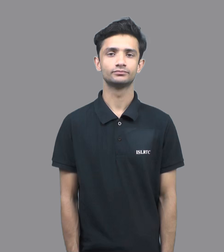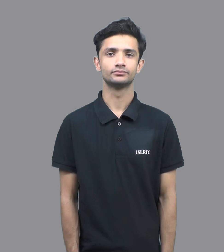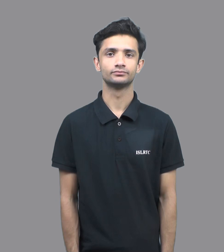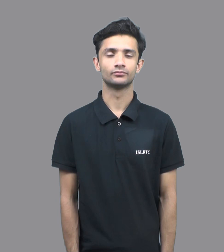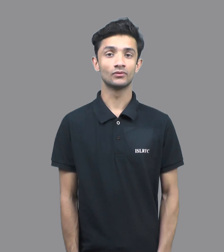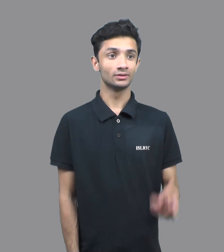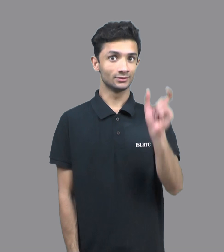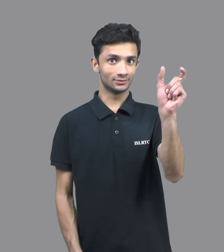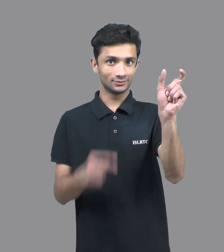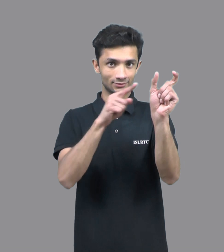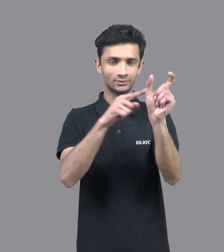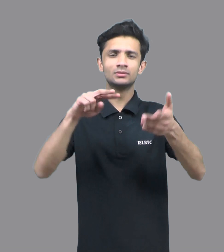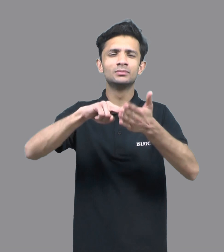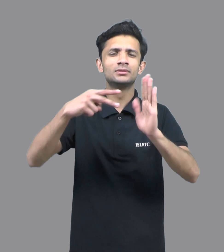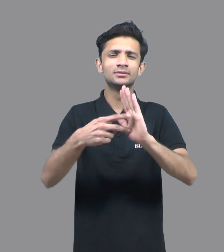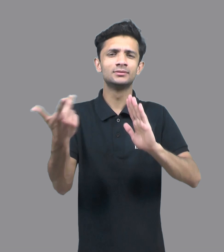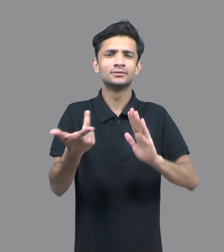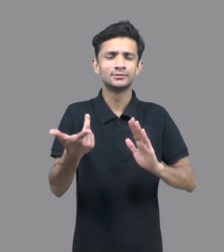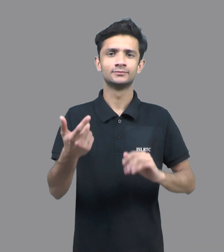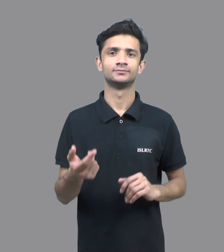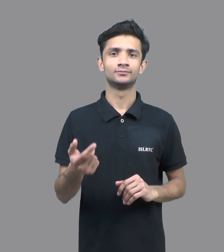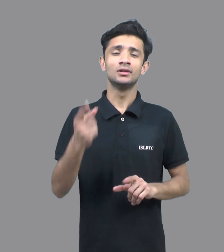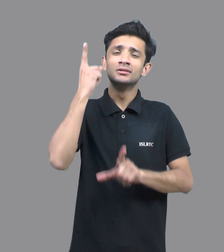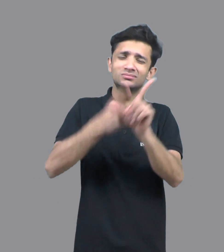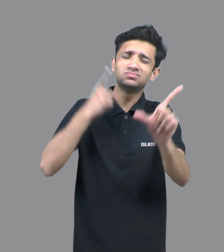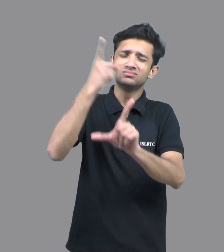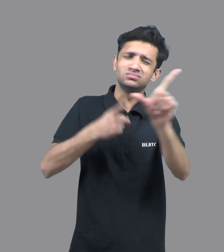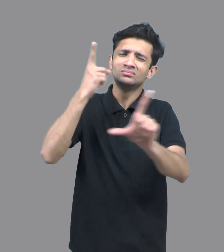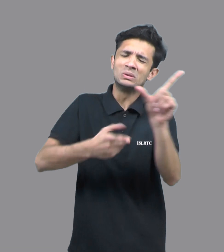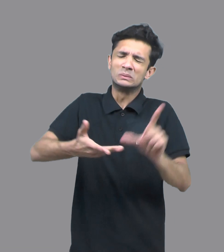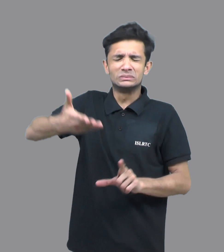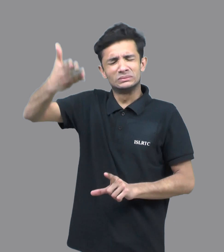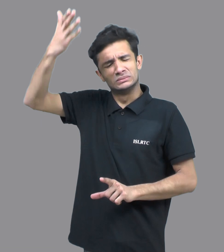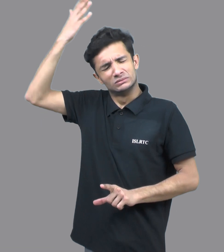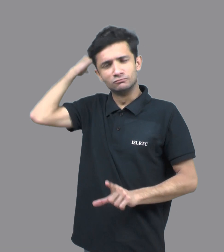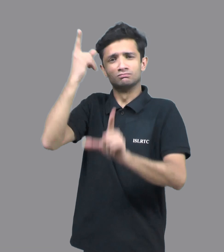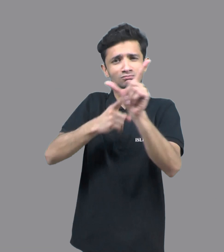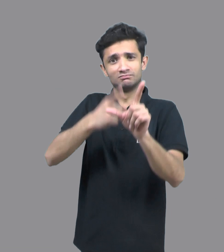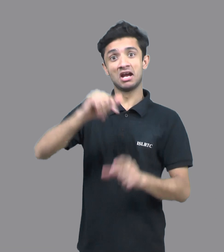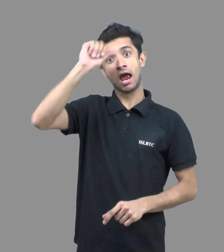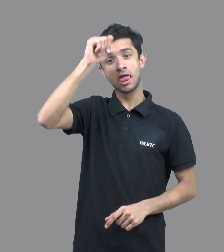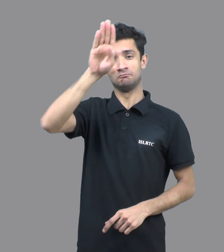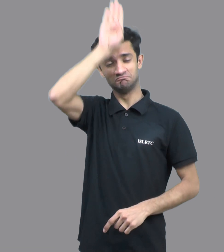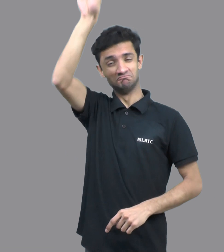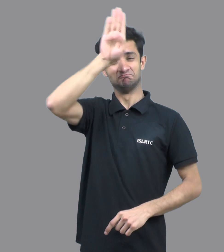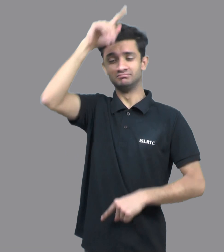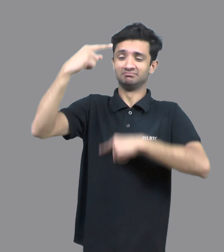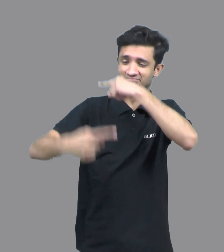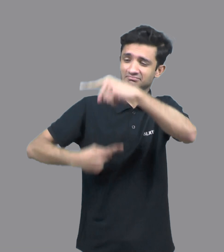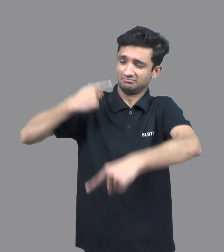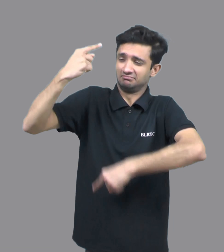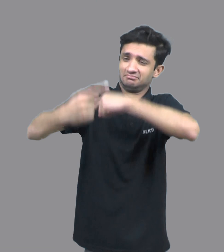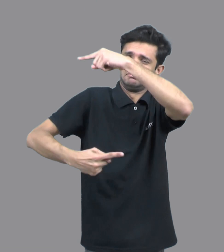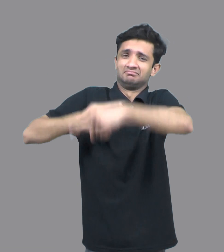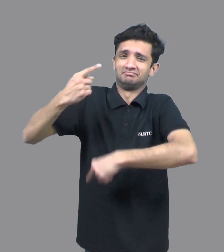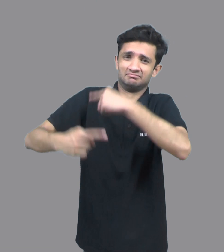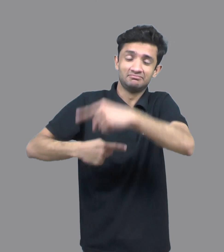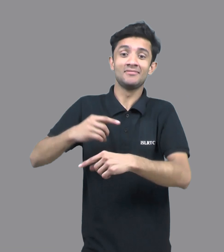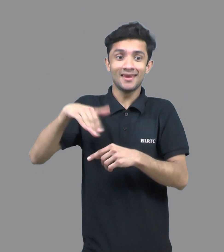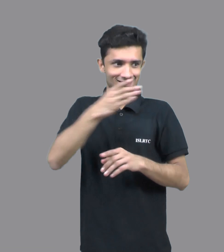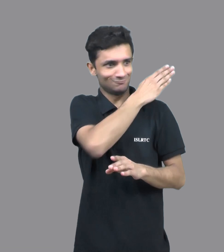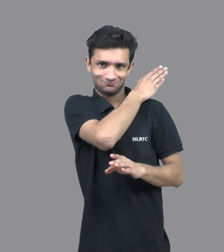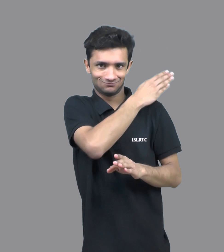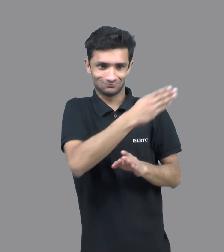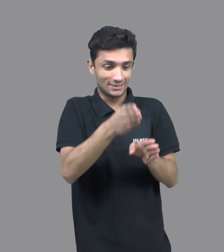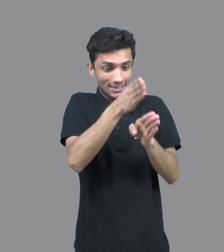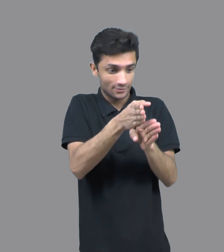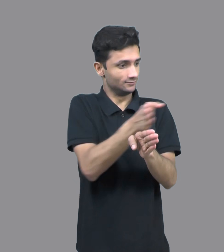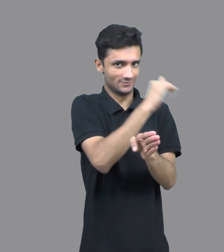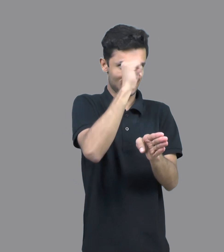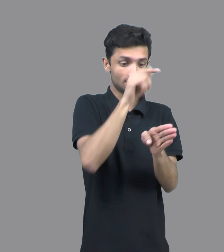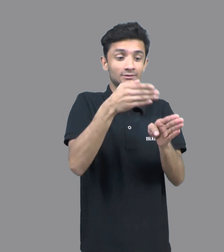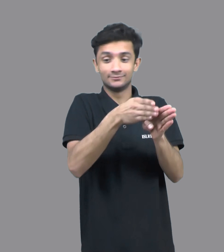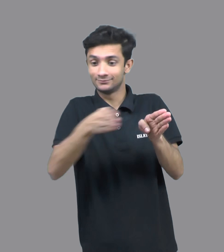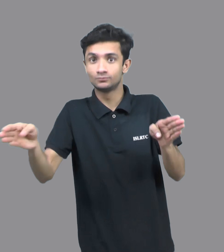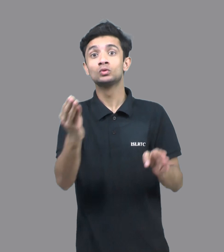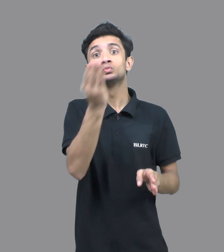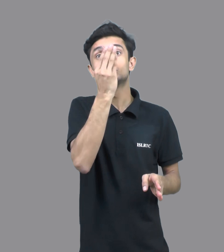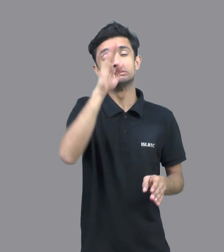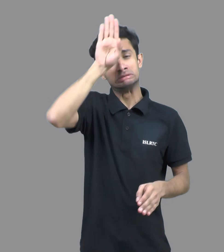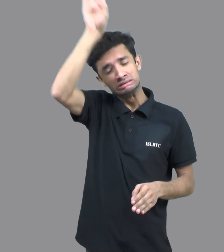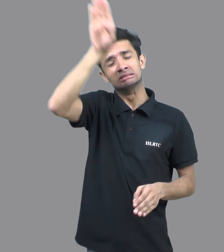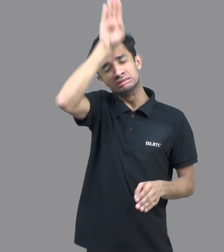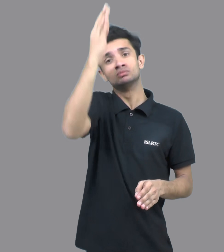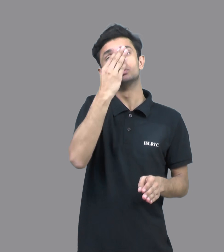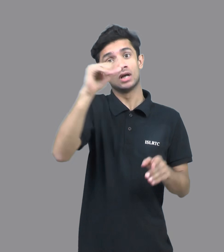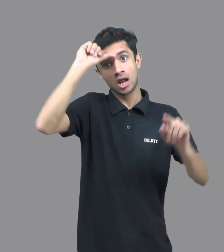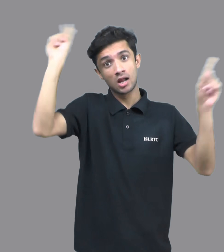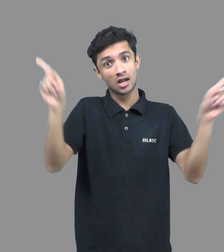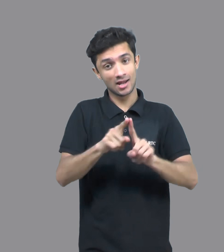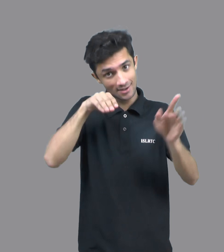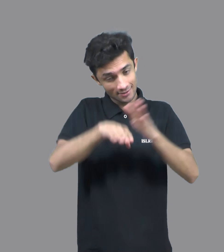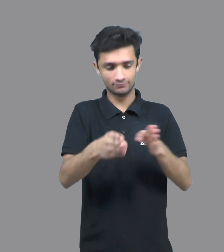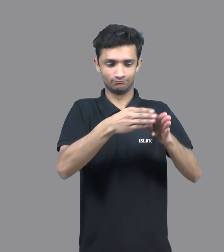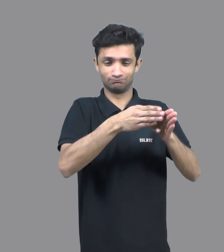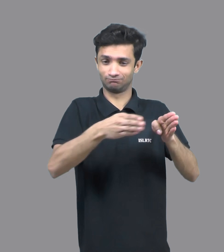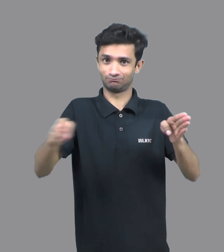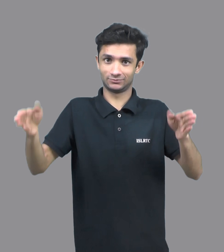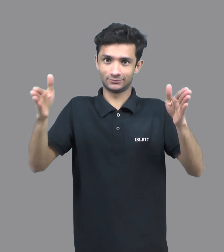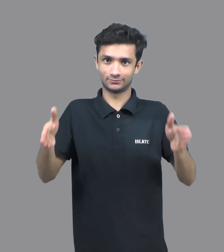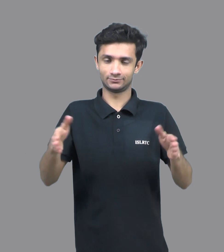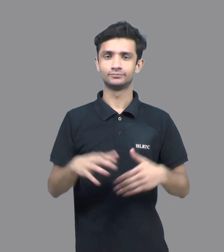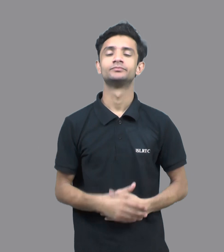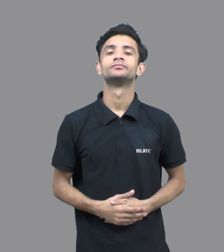Mercantile